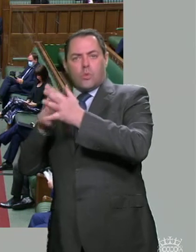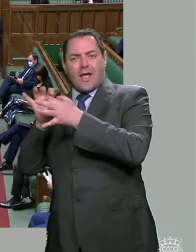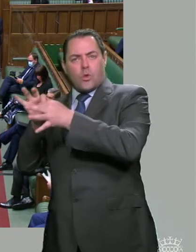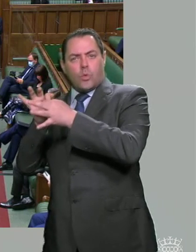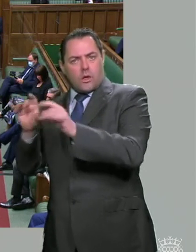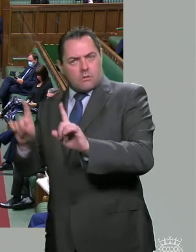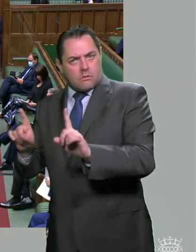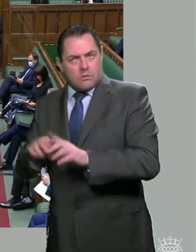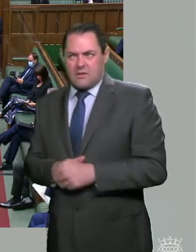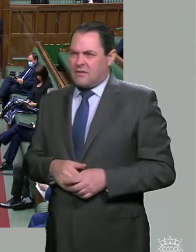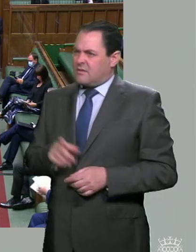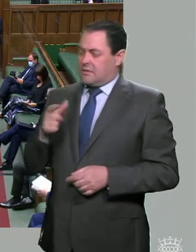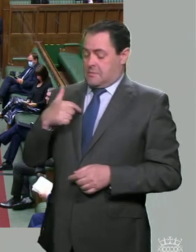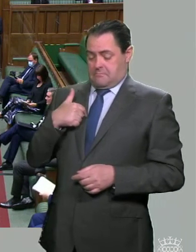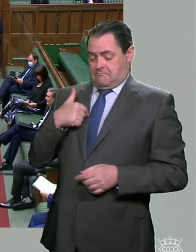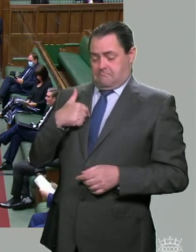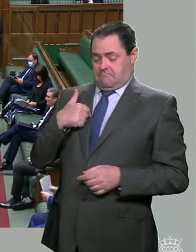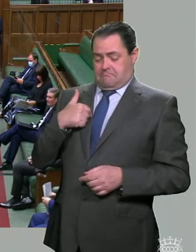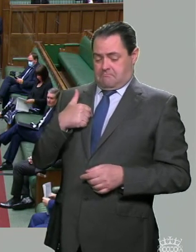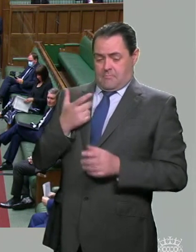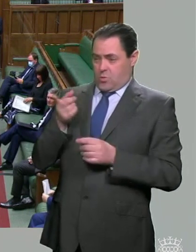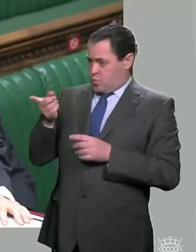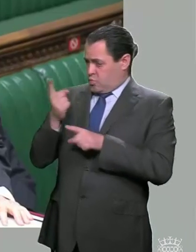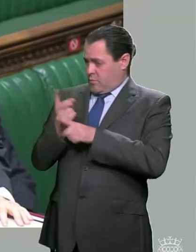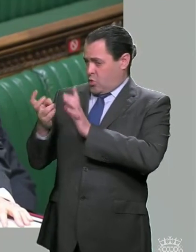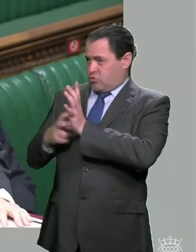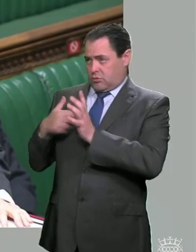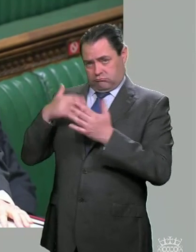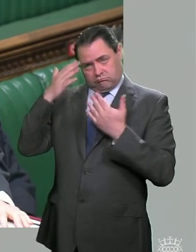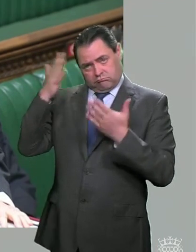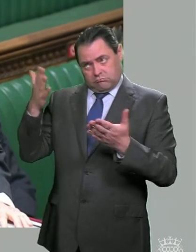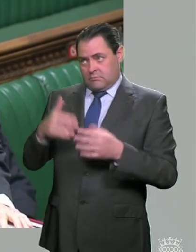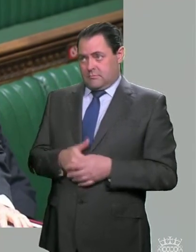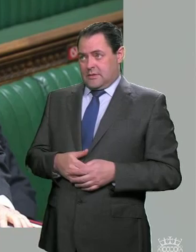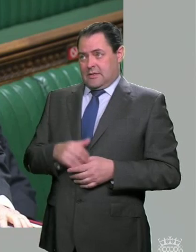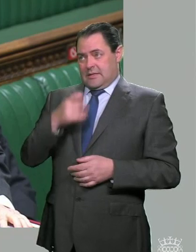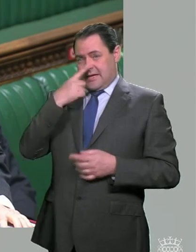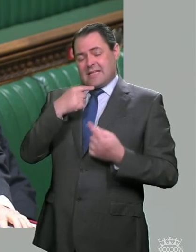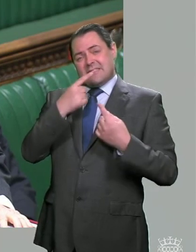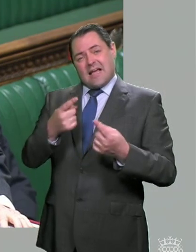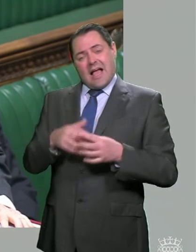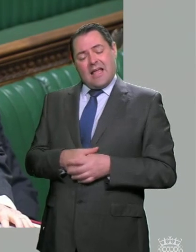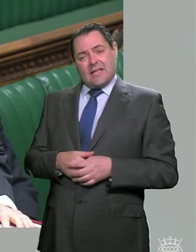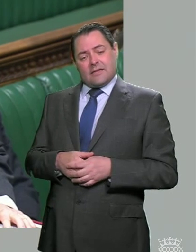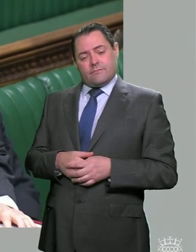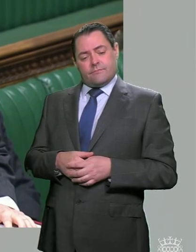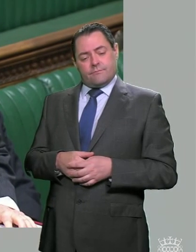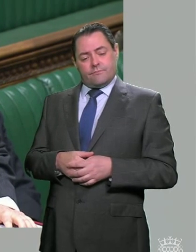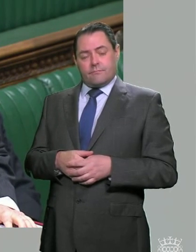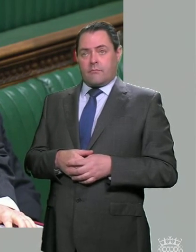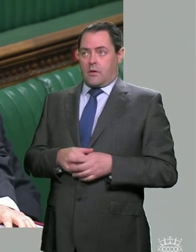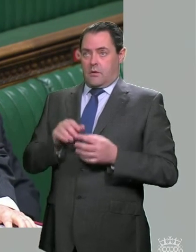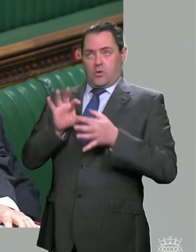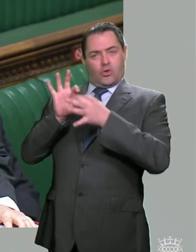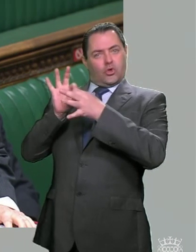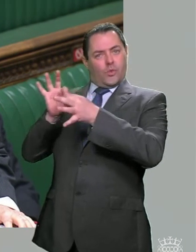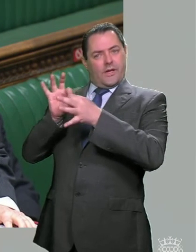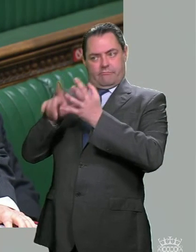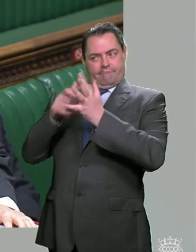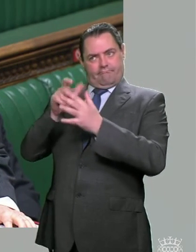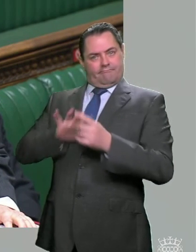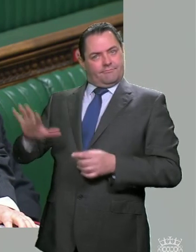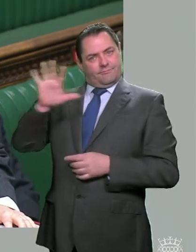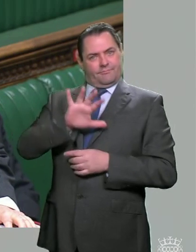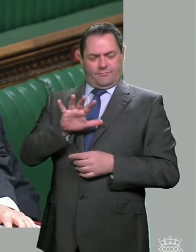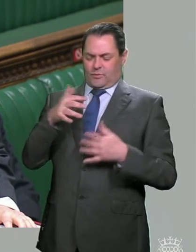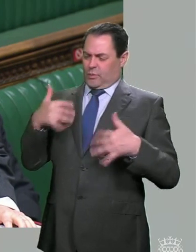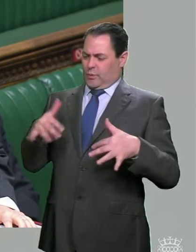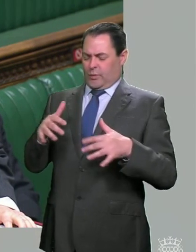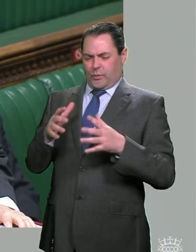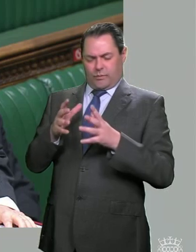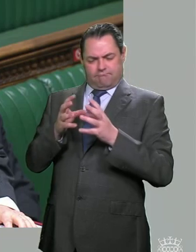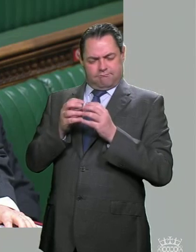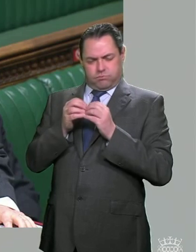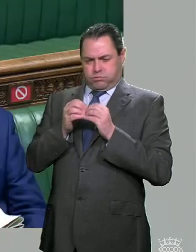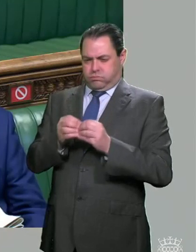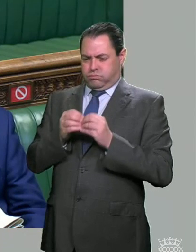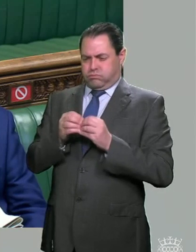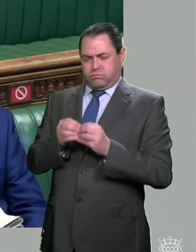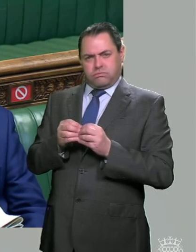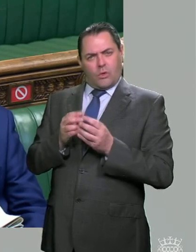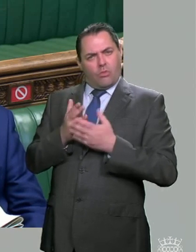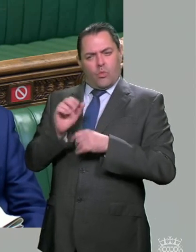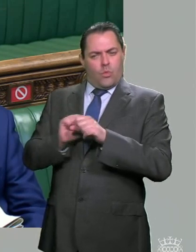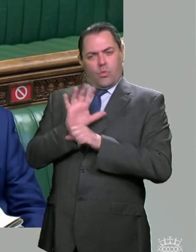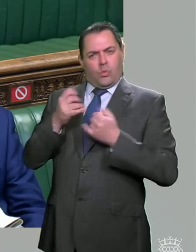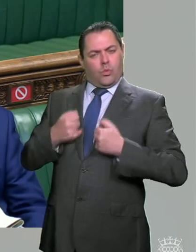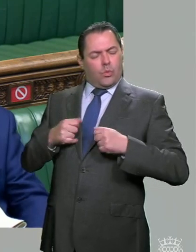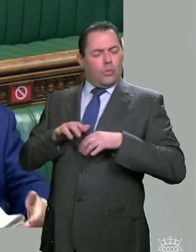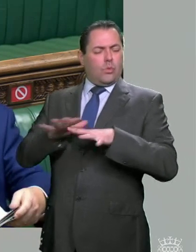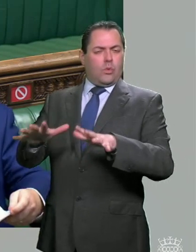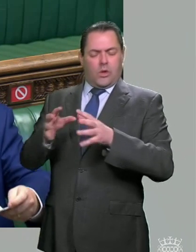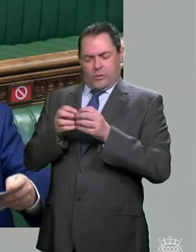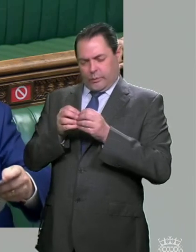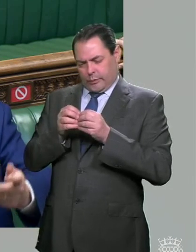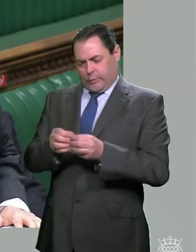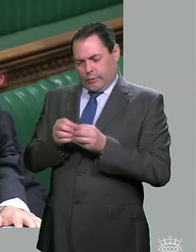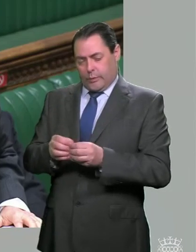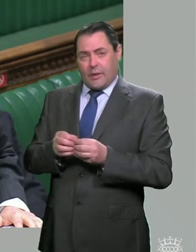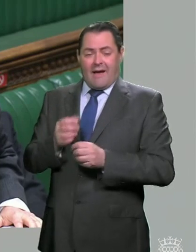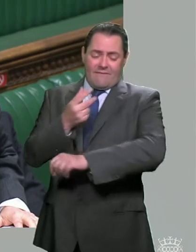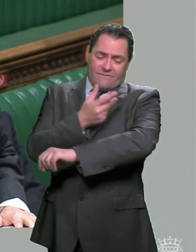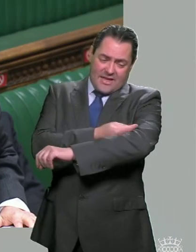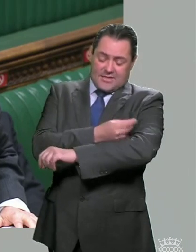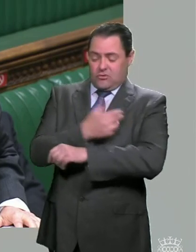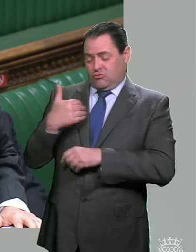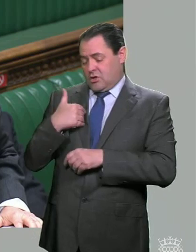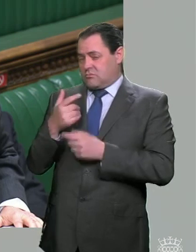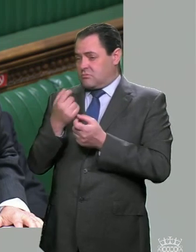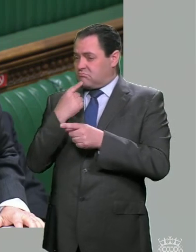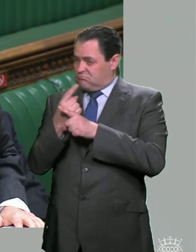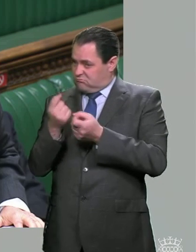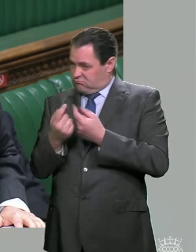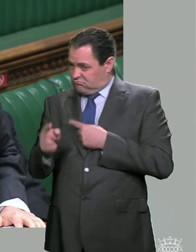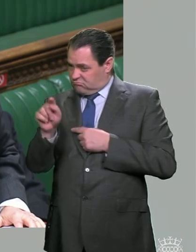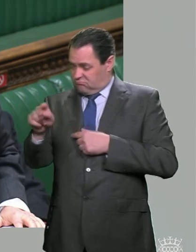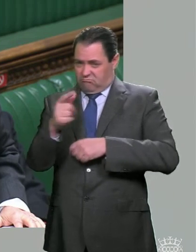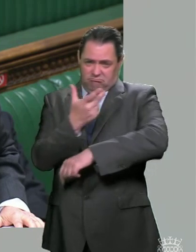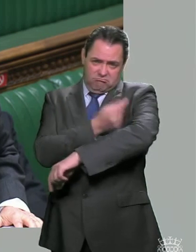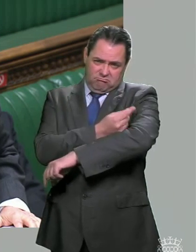I am afraid I am not aware of the contract to which the right honourable Gentleman refers, but what I can tell him is that I think that the Union, and the benefits of the Union, have been incalculable throughout the covid pandemic, and that for the vaccine roll-out, which I just mentioned to the right honourable and learned Member